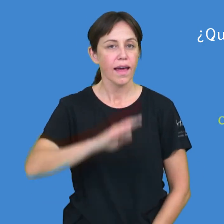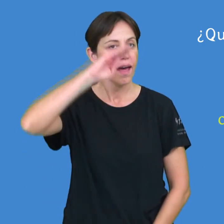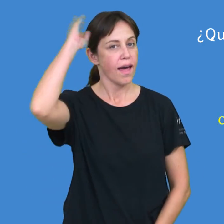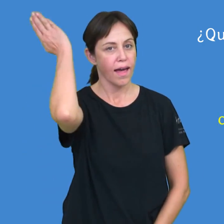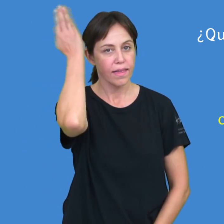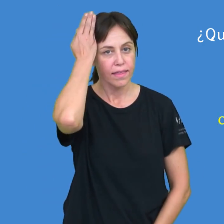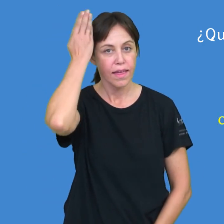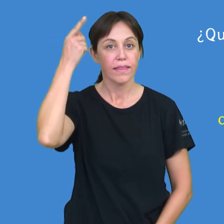afectar